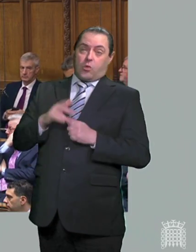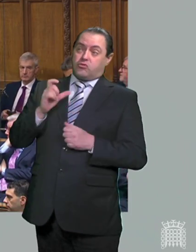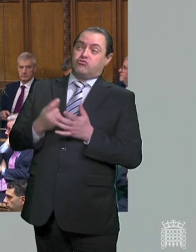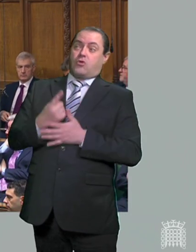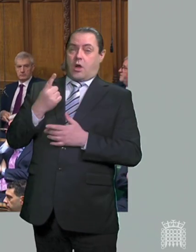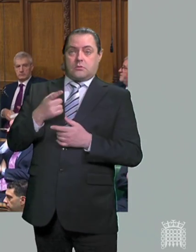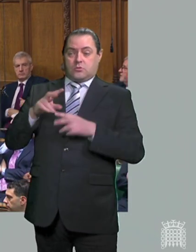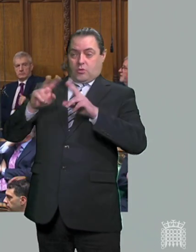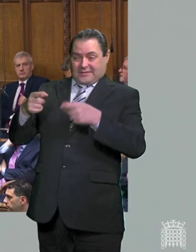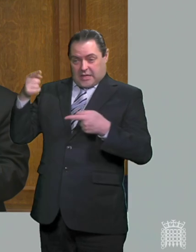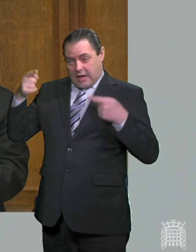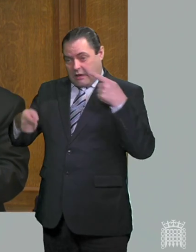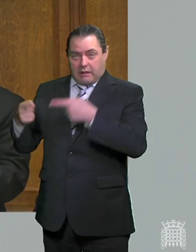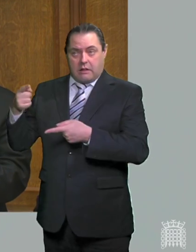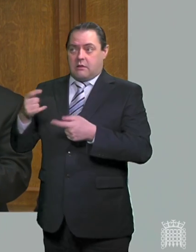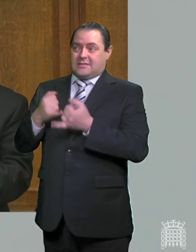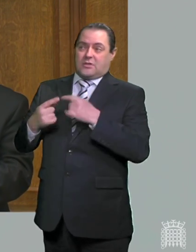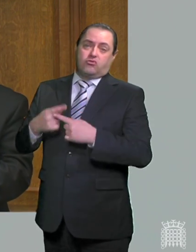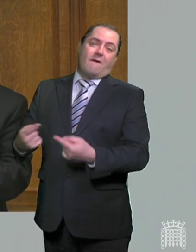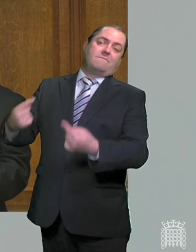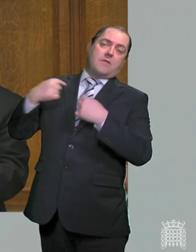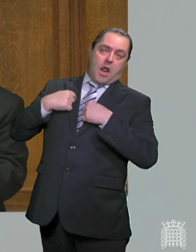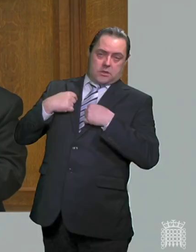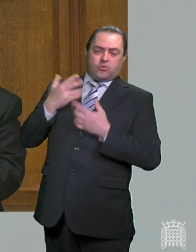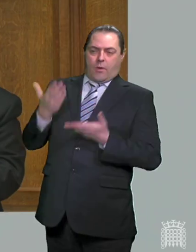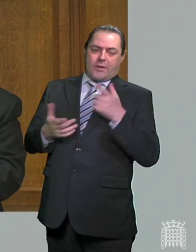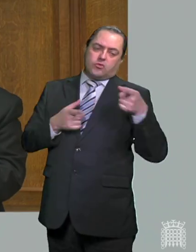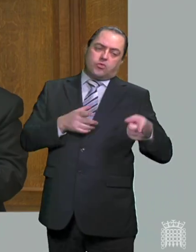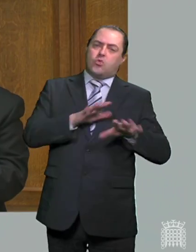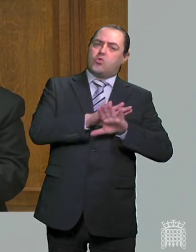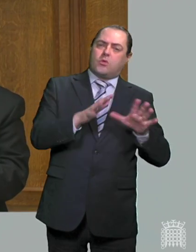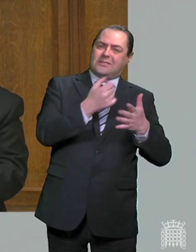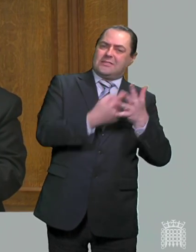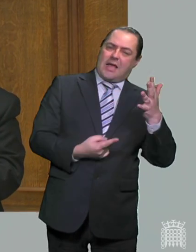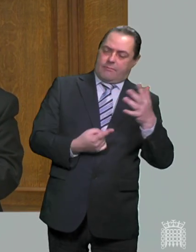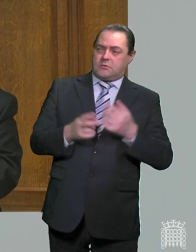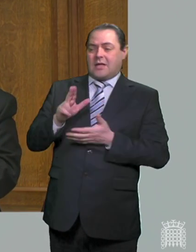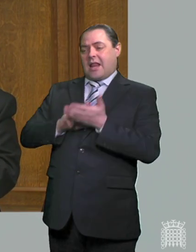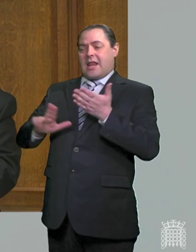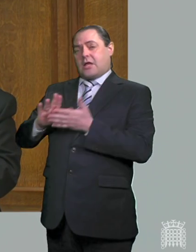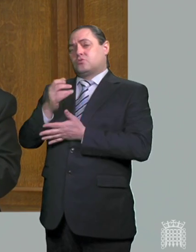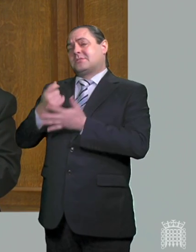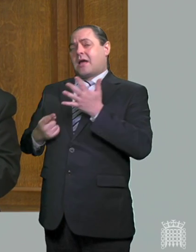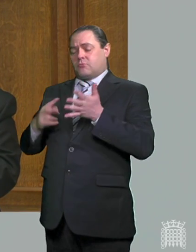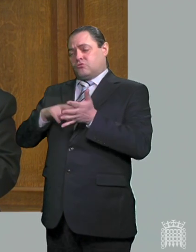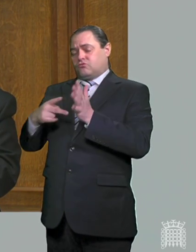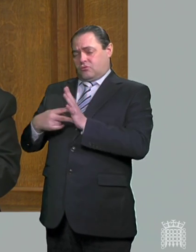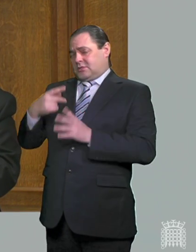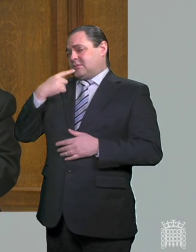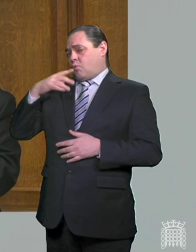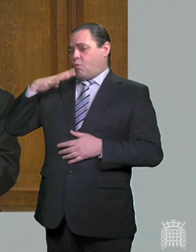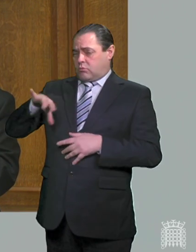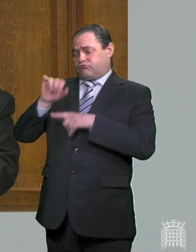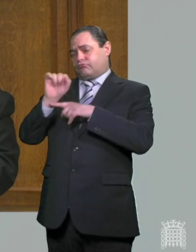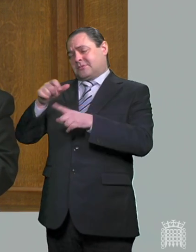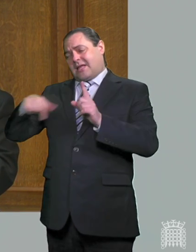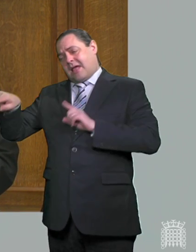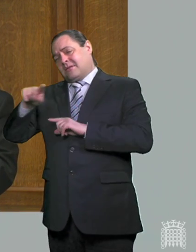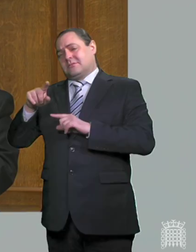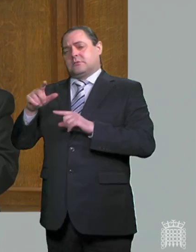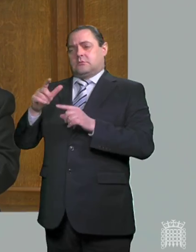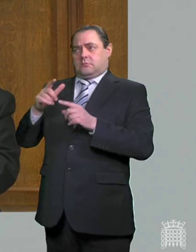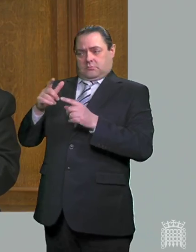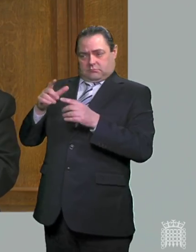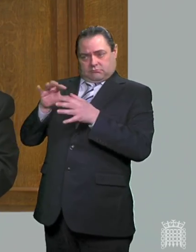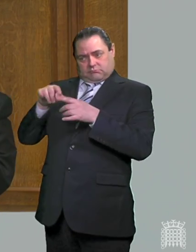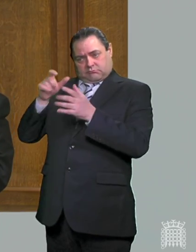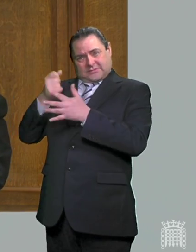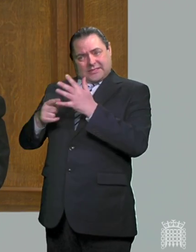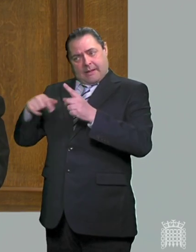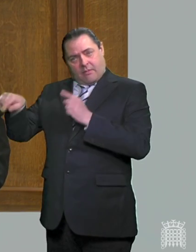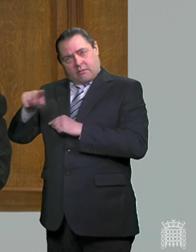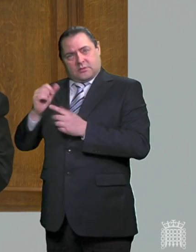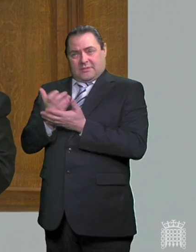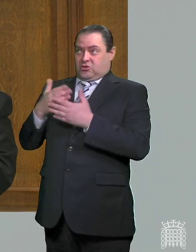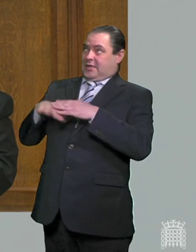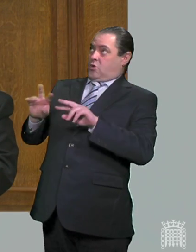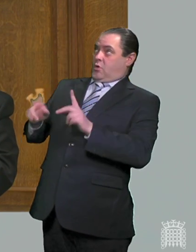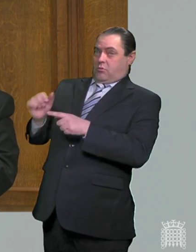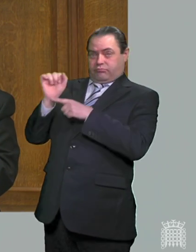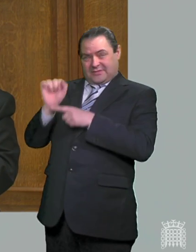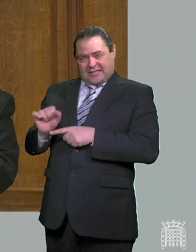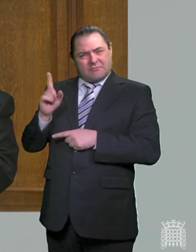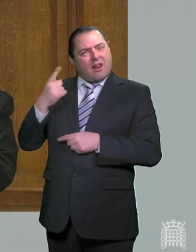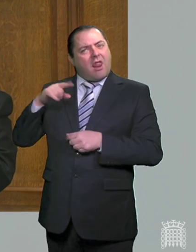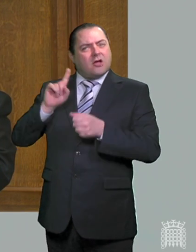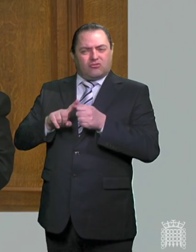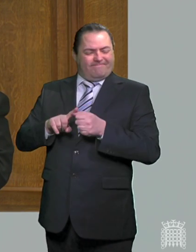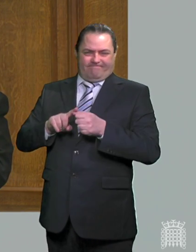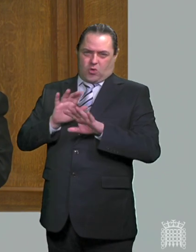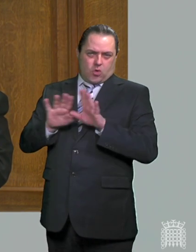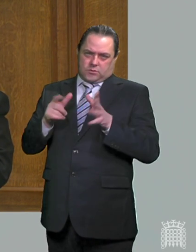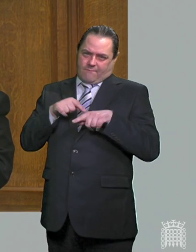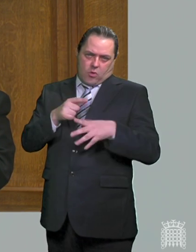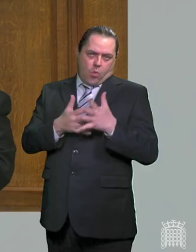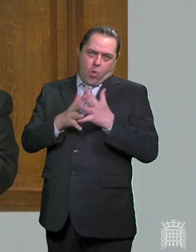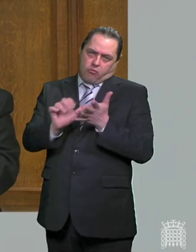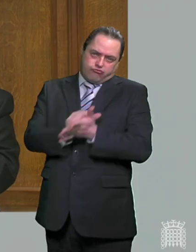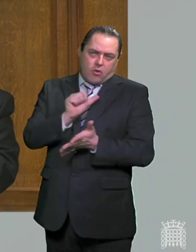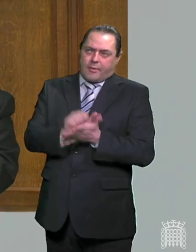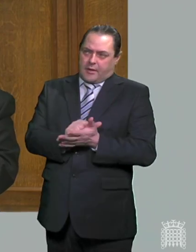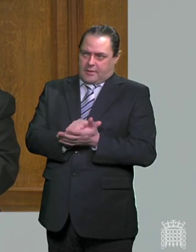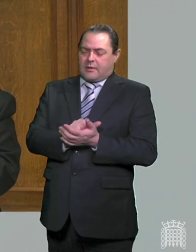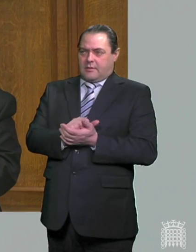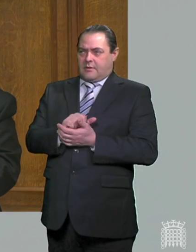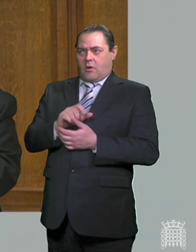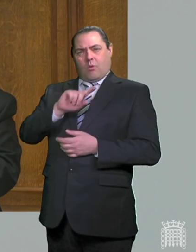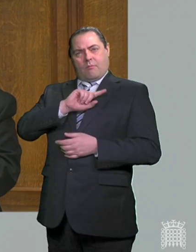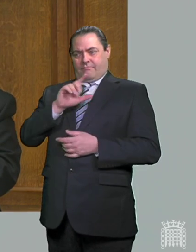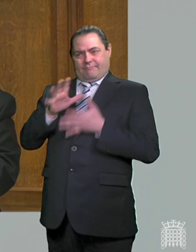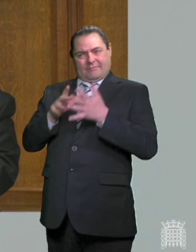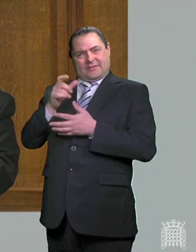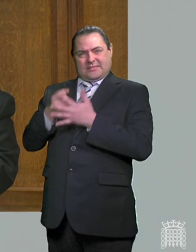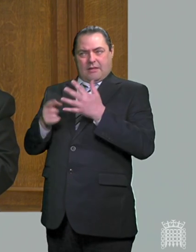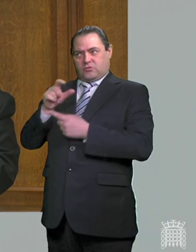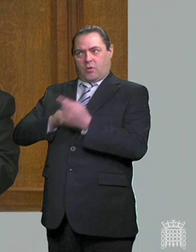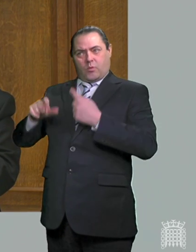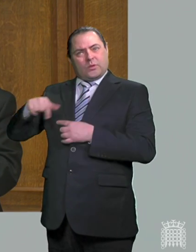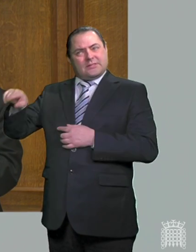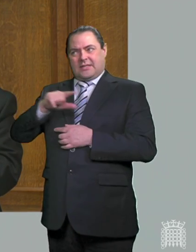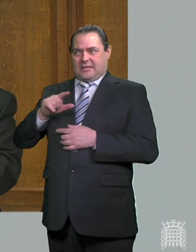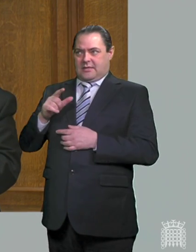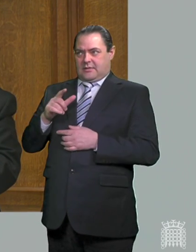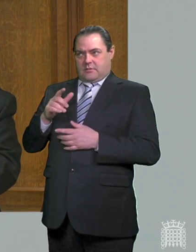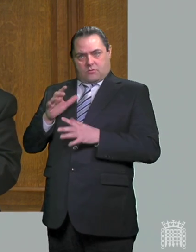She will have a key role in driving awareness and promoting the benefits to both business and the economy of a fully inclusive workplace.